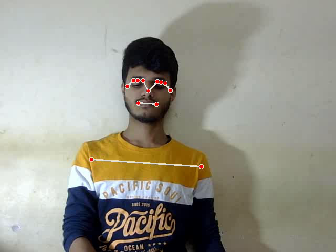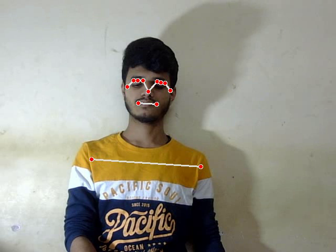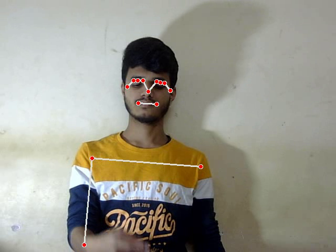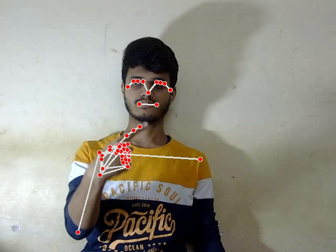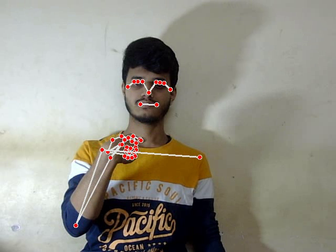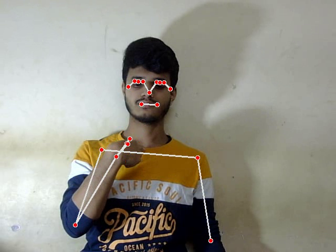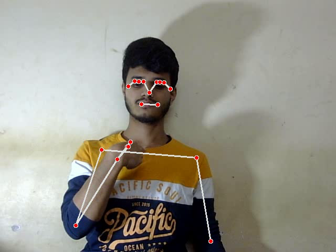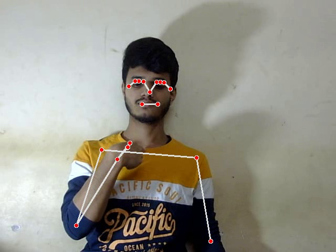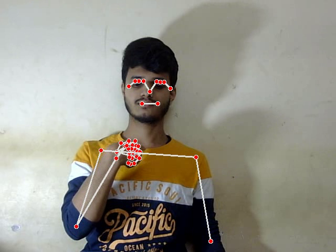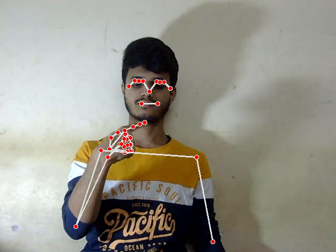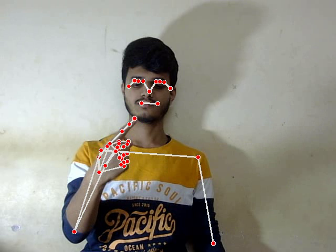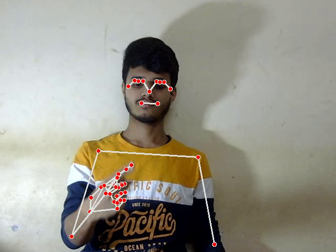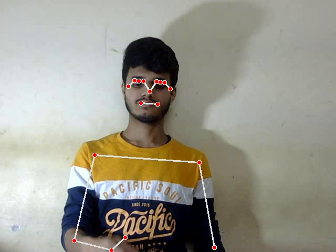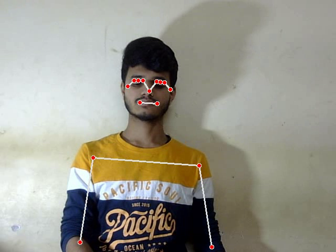I